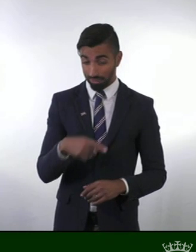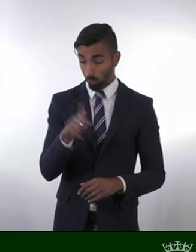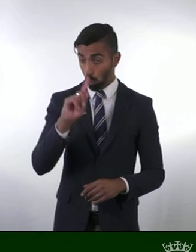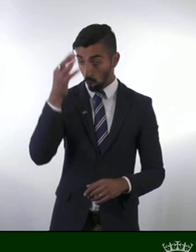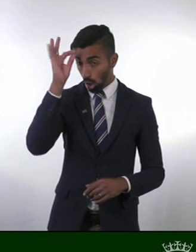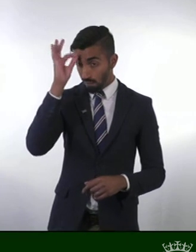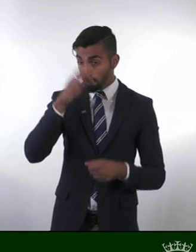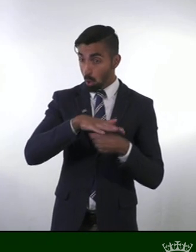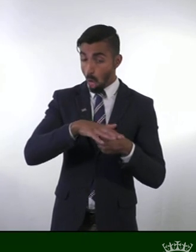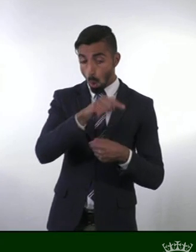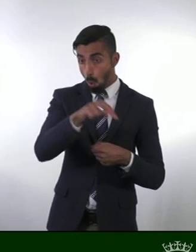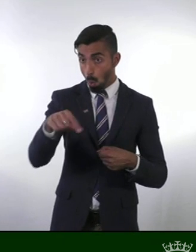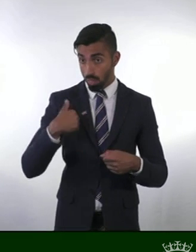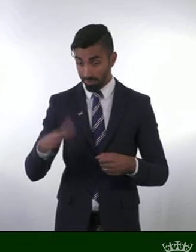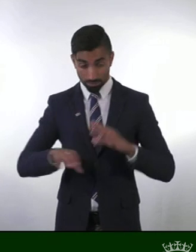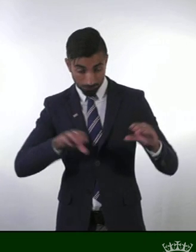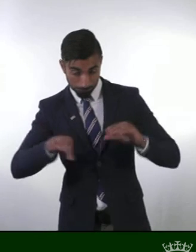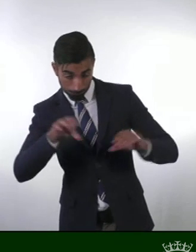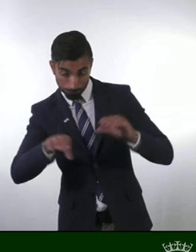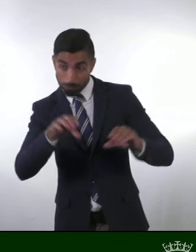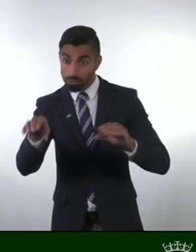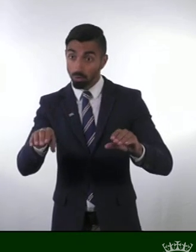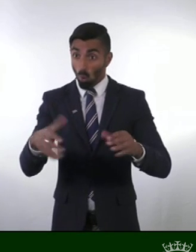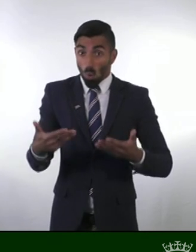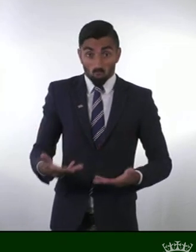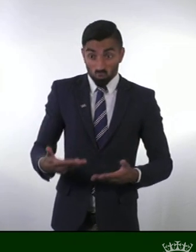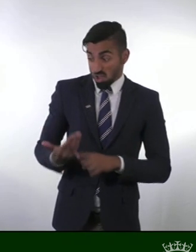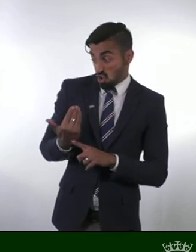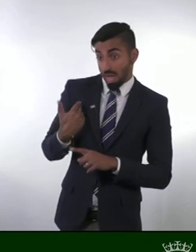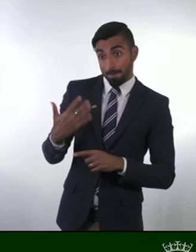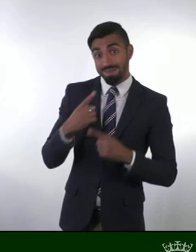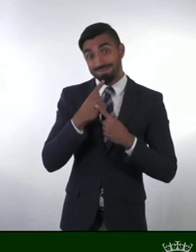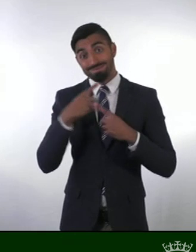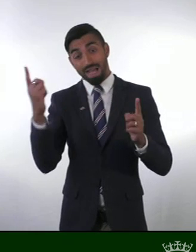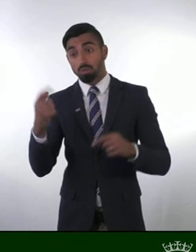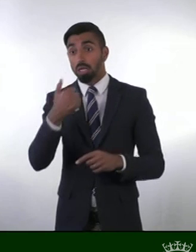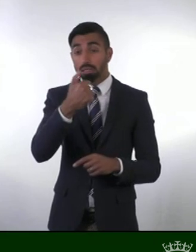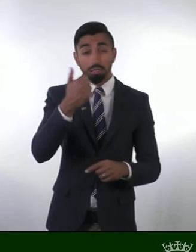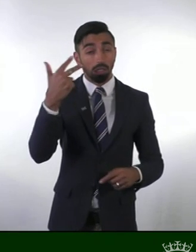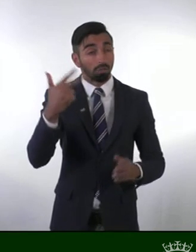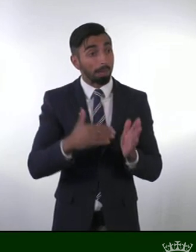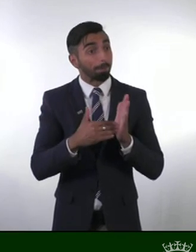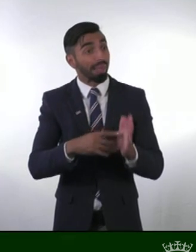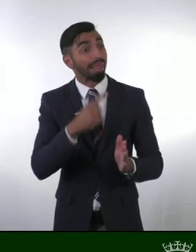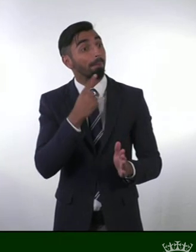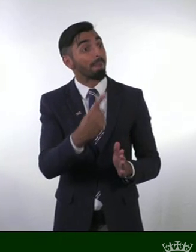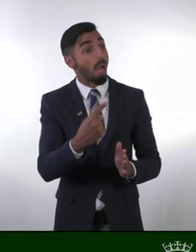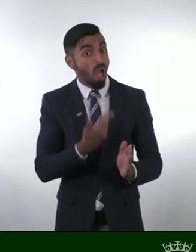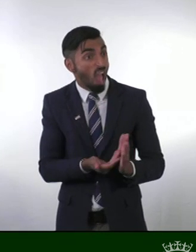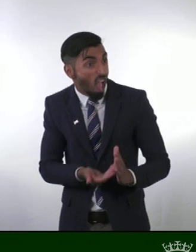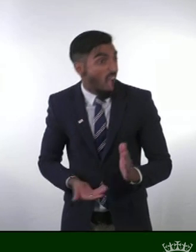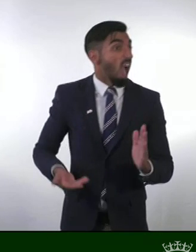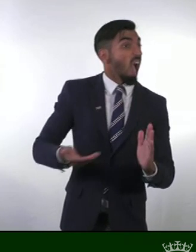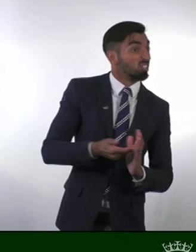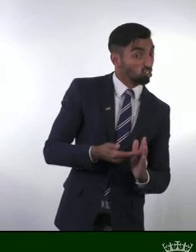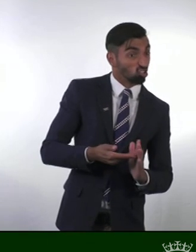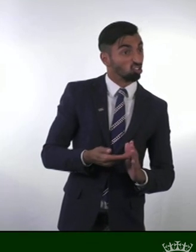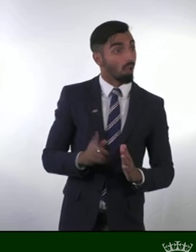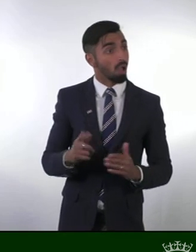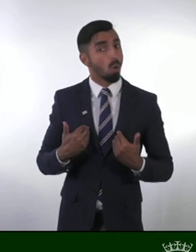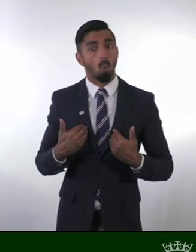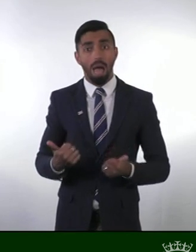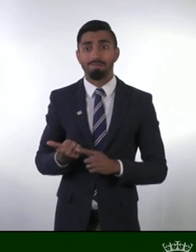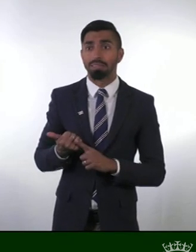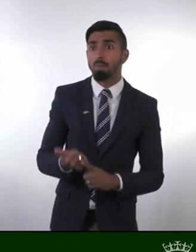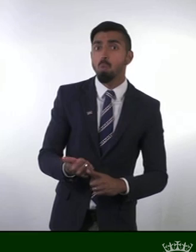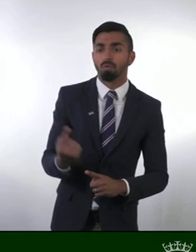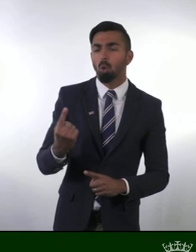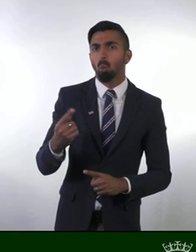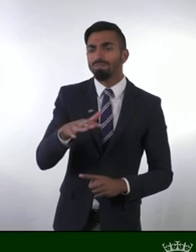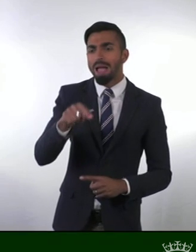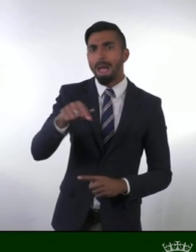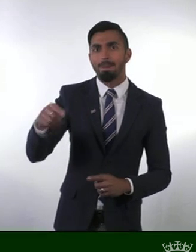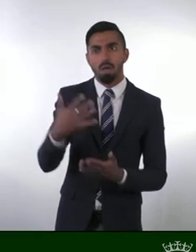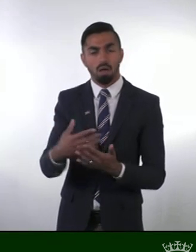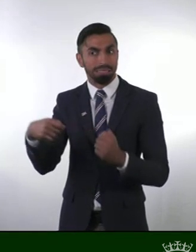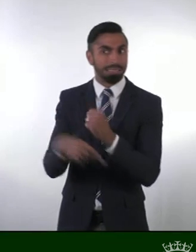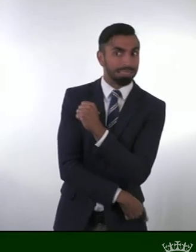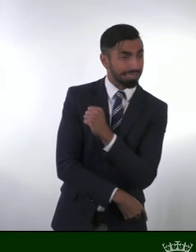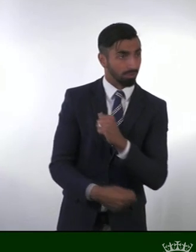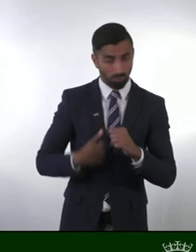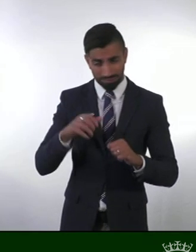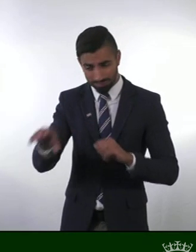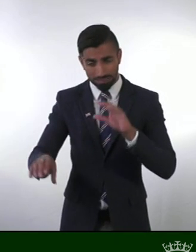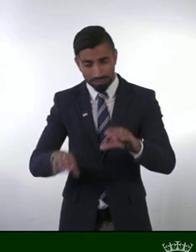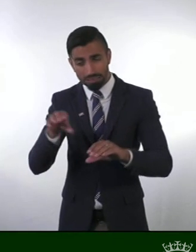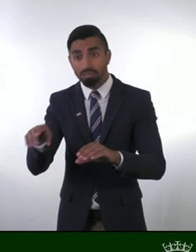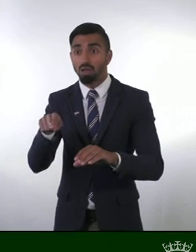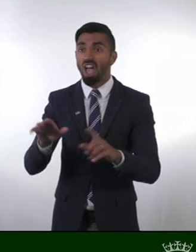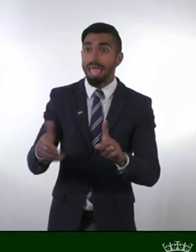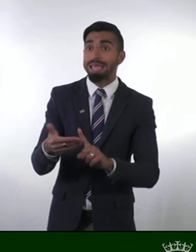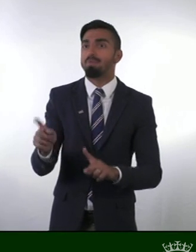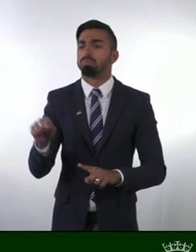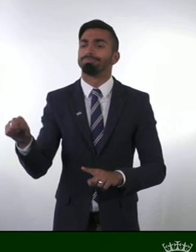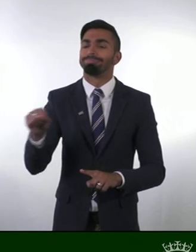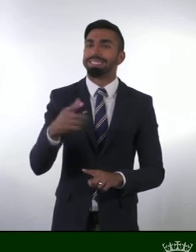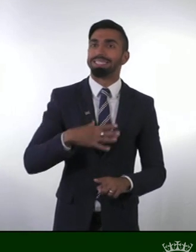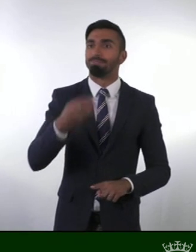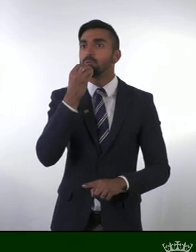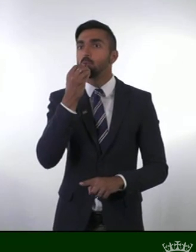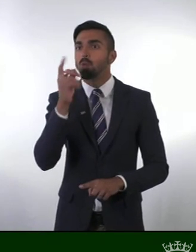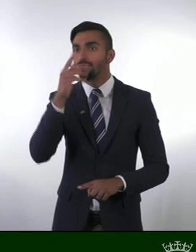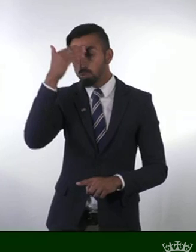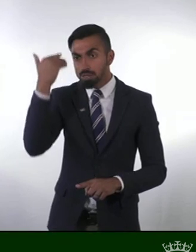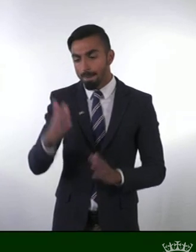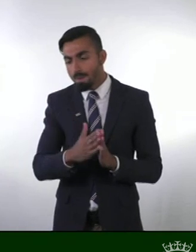I announced earlier today—just now—that we are also putting another £63 million into extra welfare support for particularly disadvantaged families to help with meals throughout the summer period.